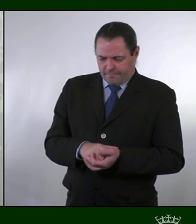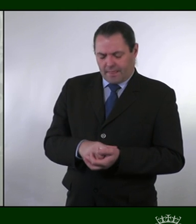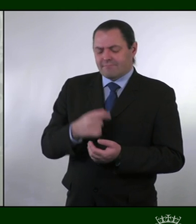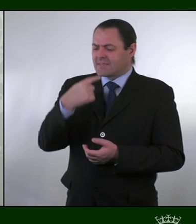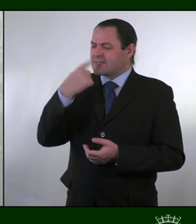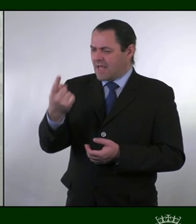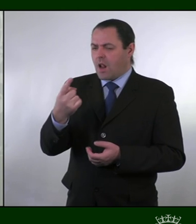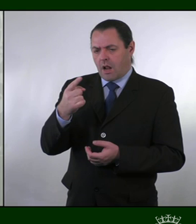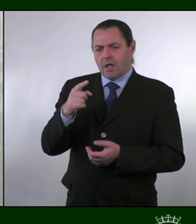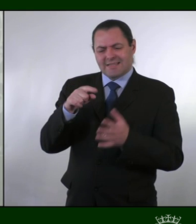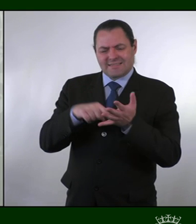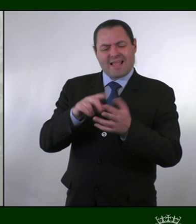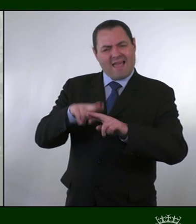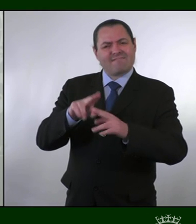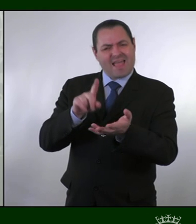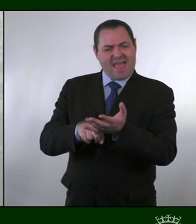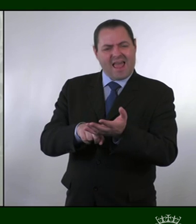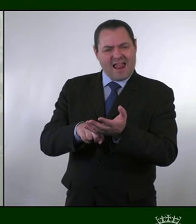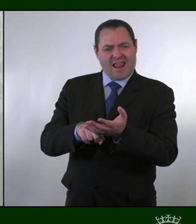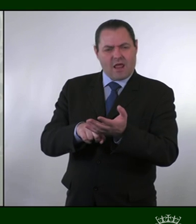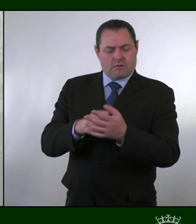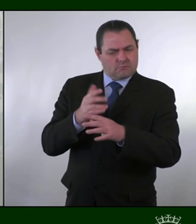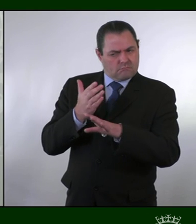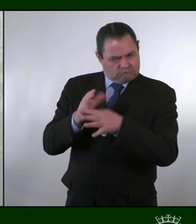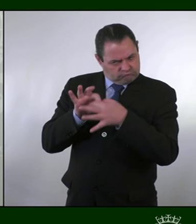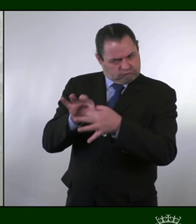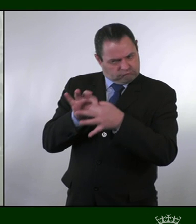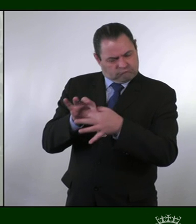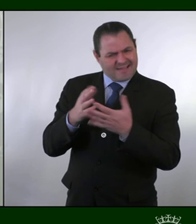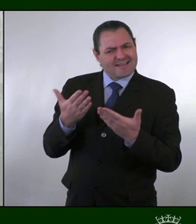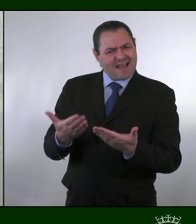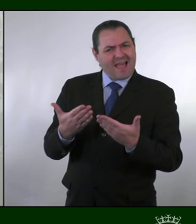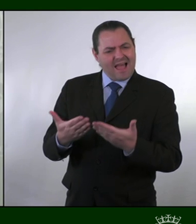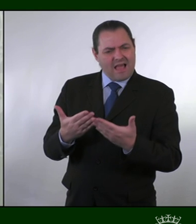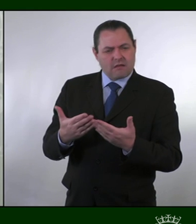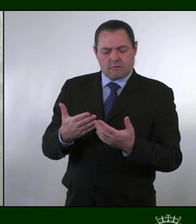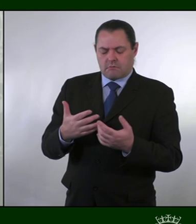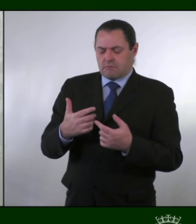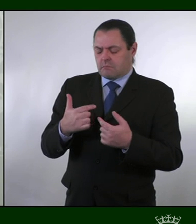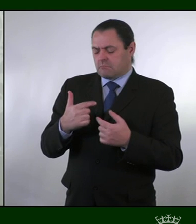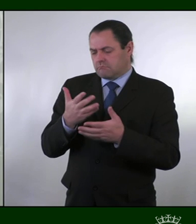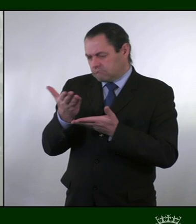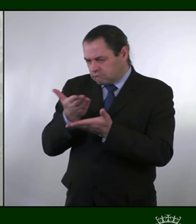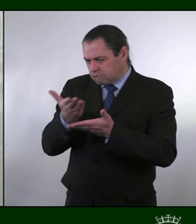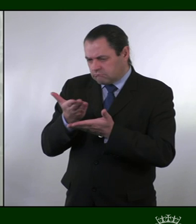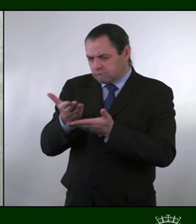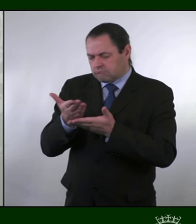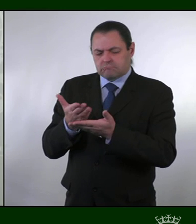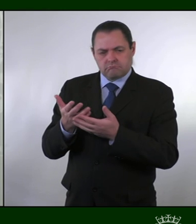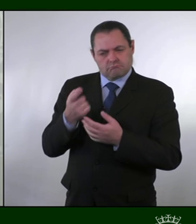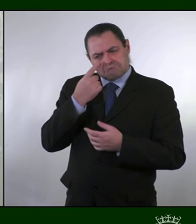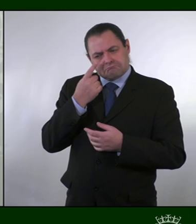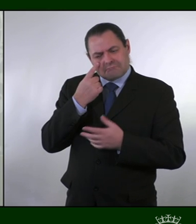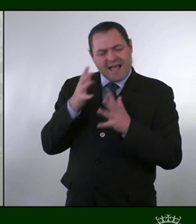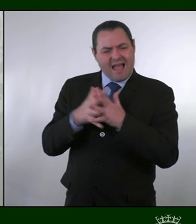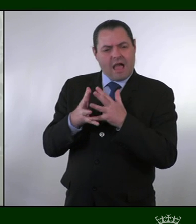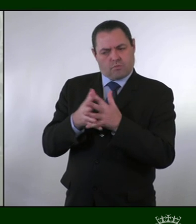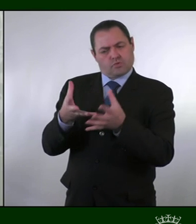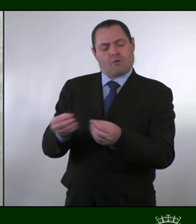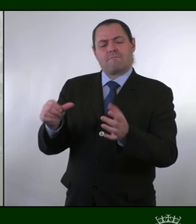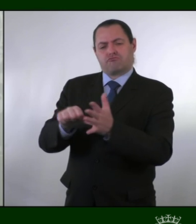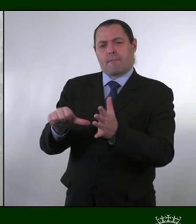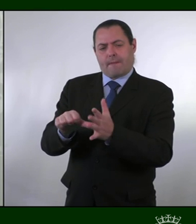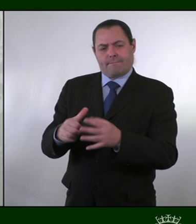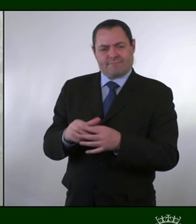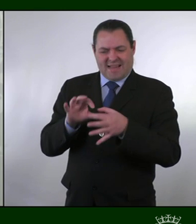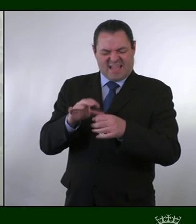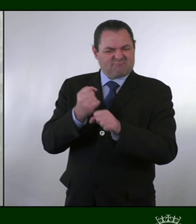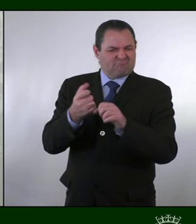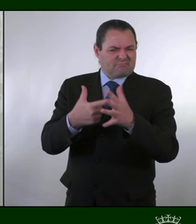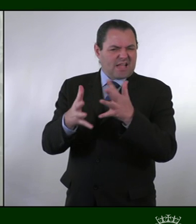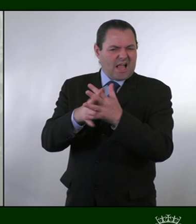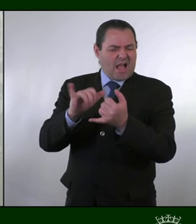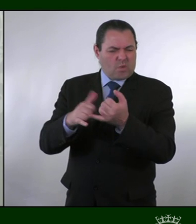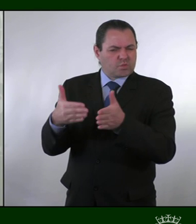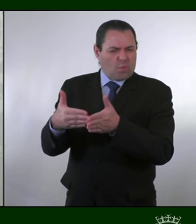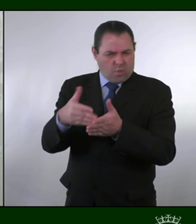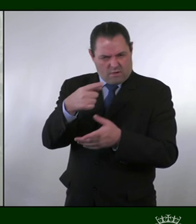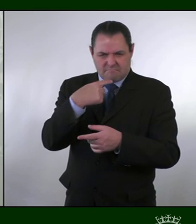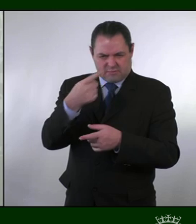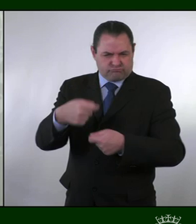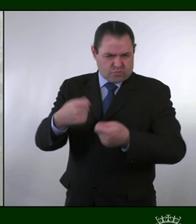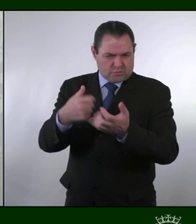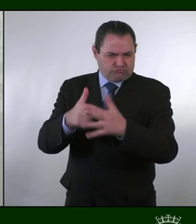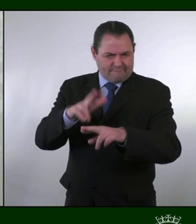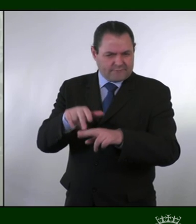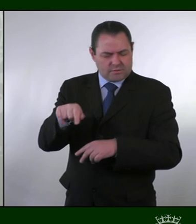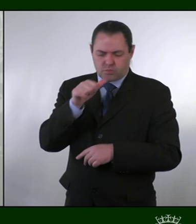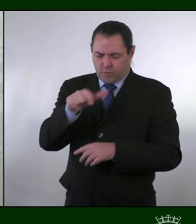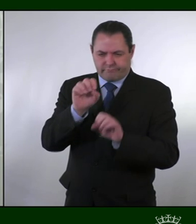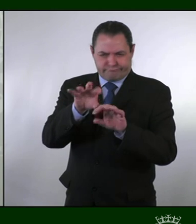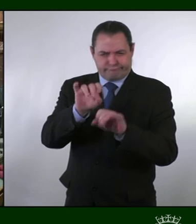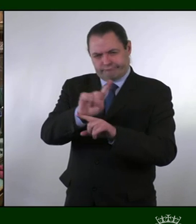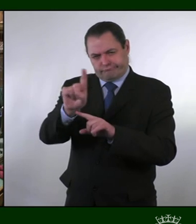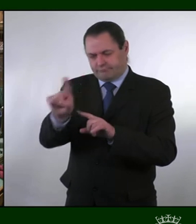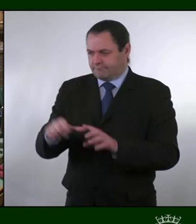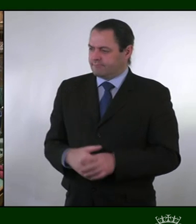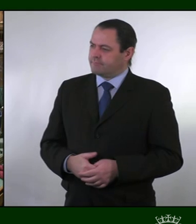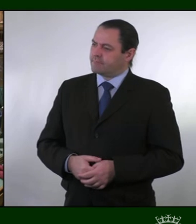Friend that the Department for Transport will be working with TfL to see what we can do to resolve the problem at Gallows Corner that he mentions, and we will update him in due course.